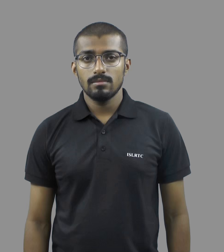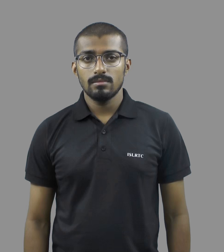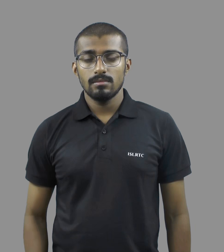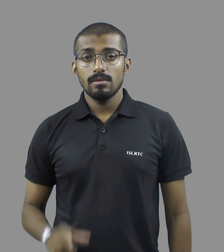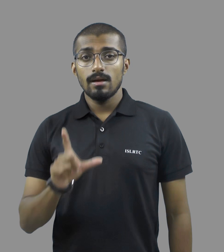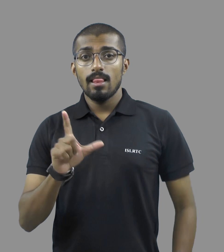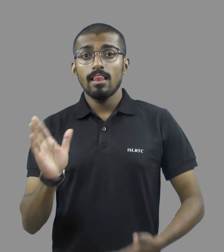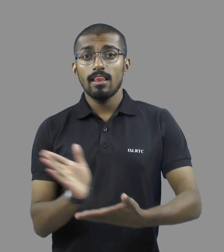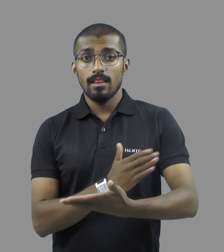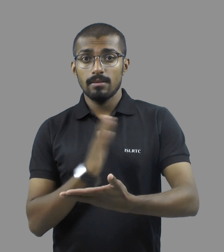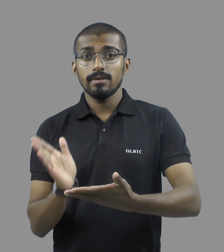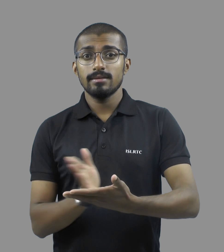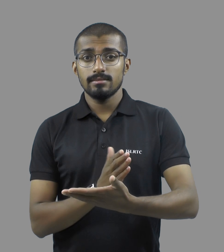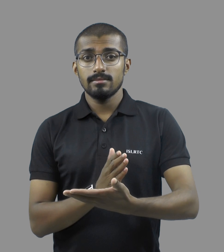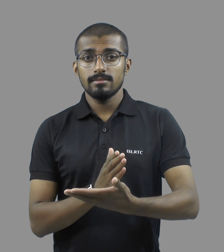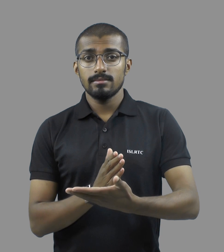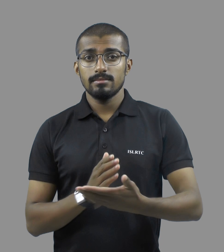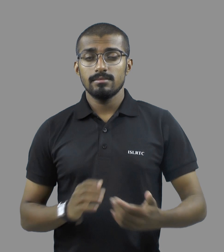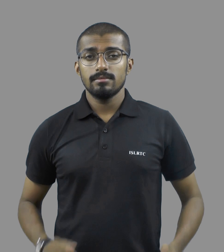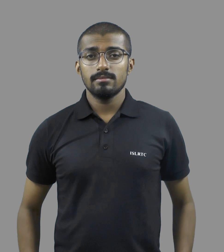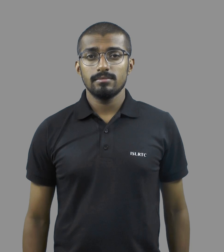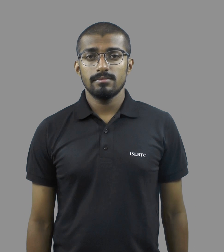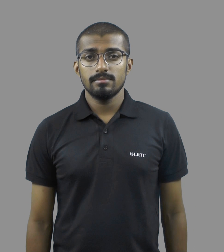Library